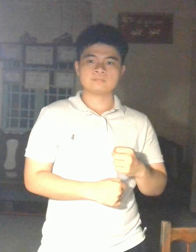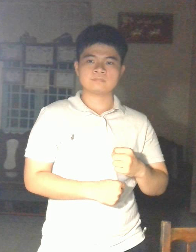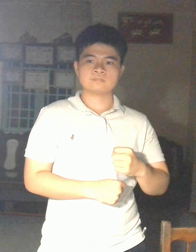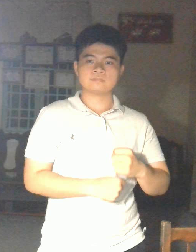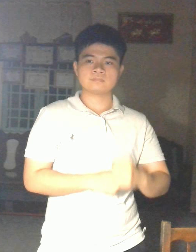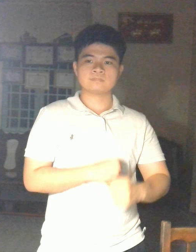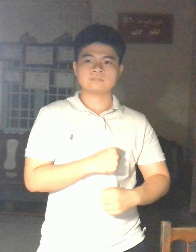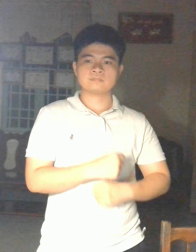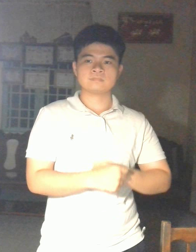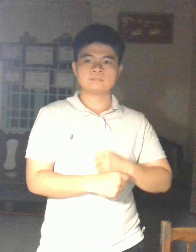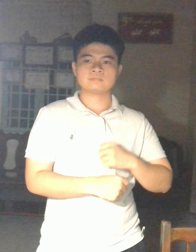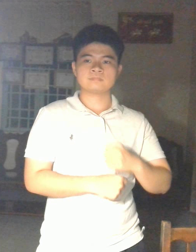quanh nam